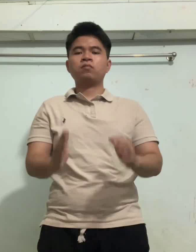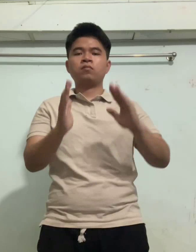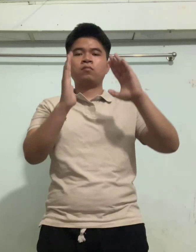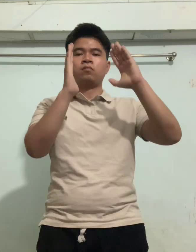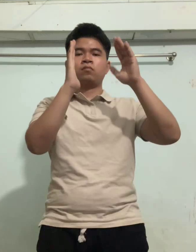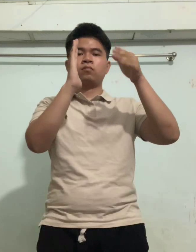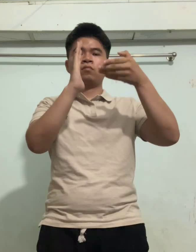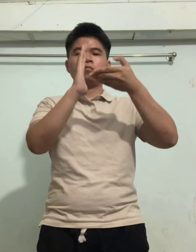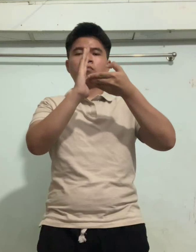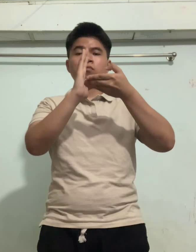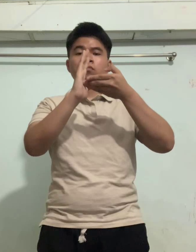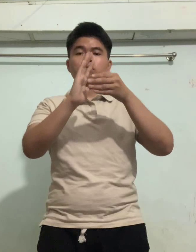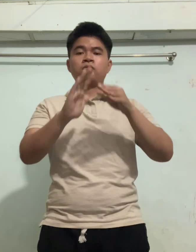gioi thieu